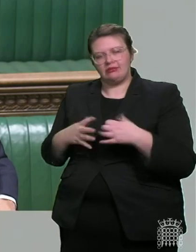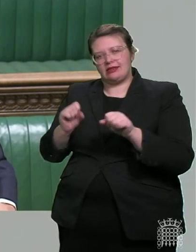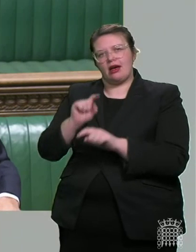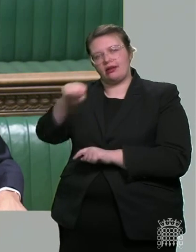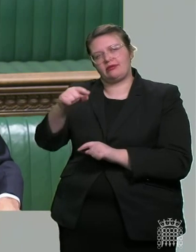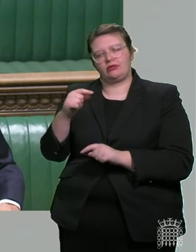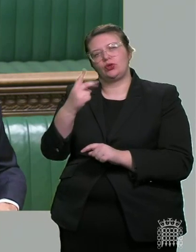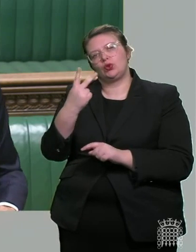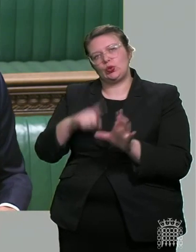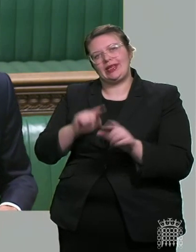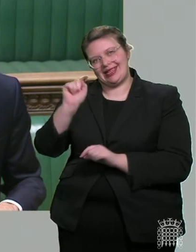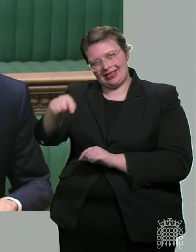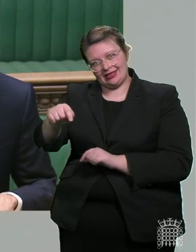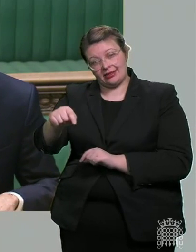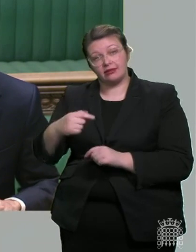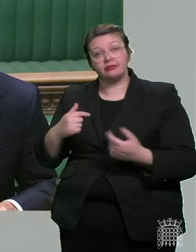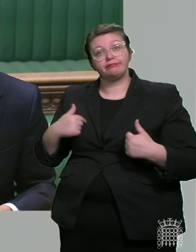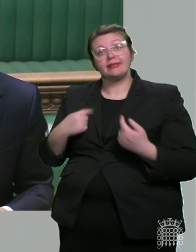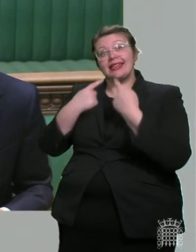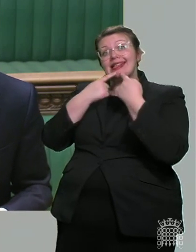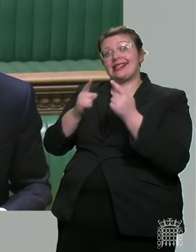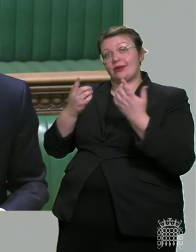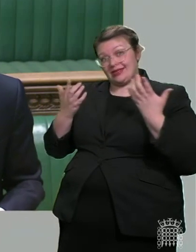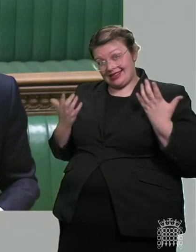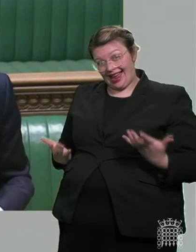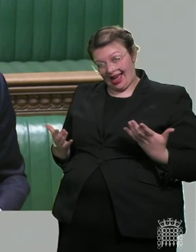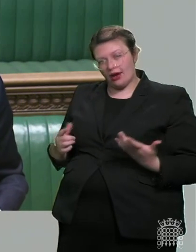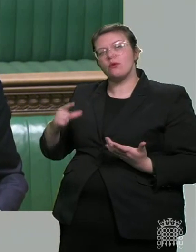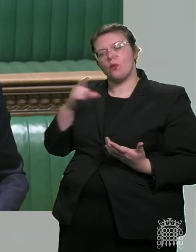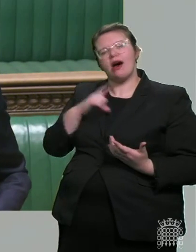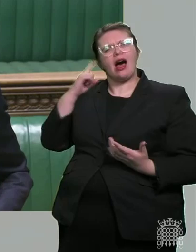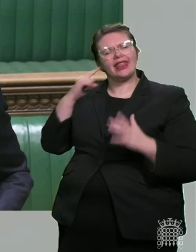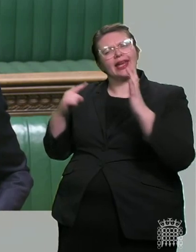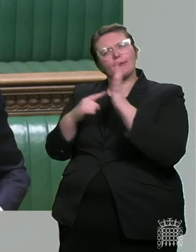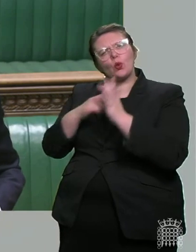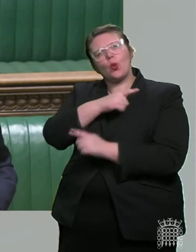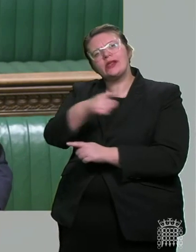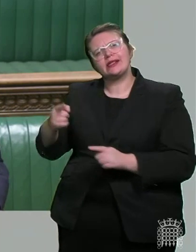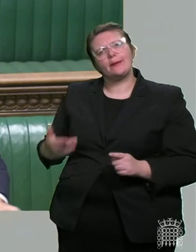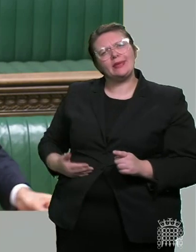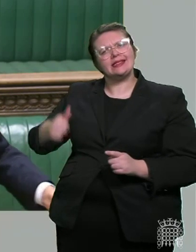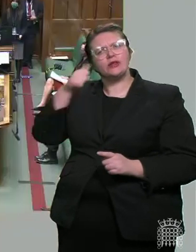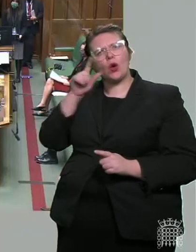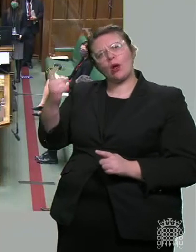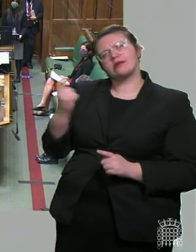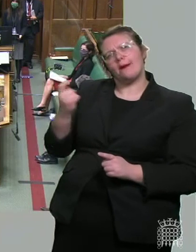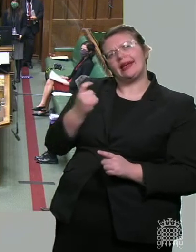I wanted to announce this now, because I think that, for business, certainty matters.